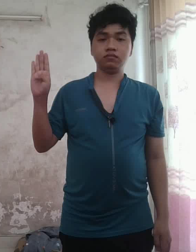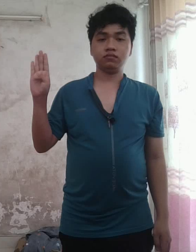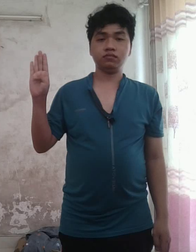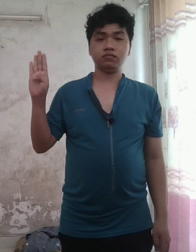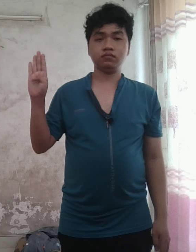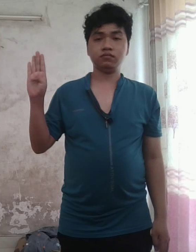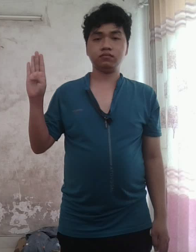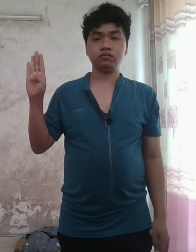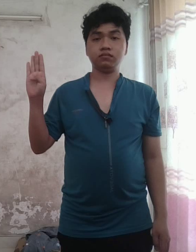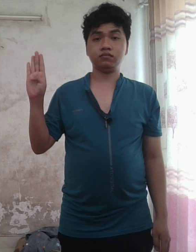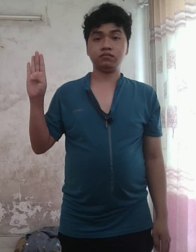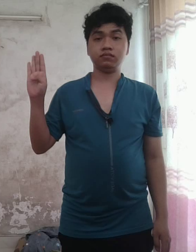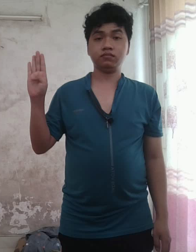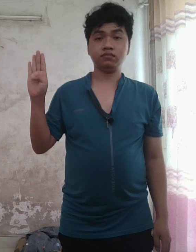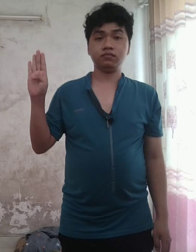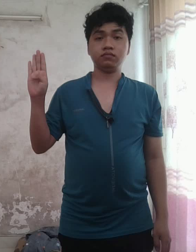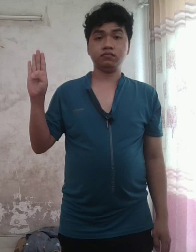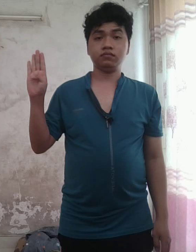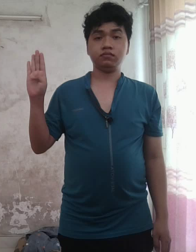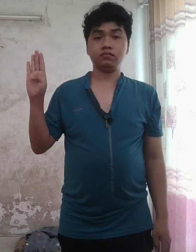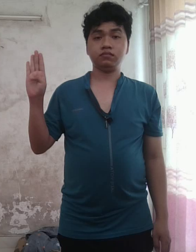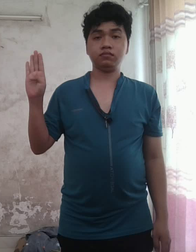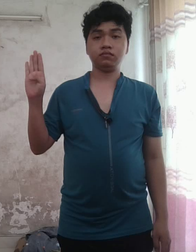b